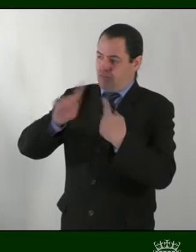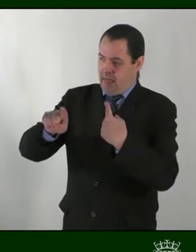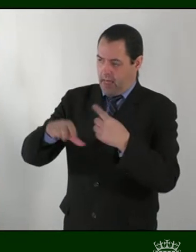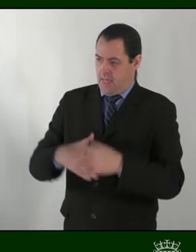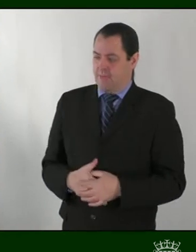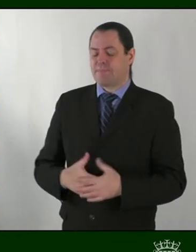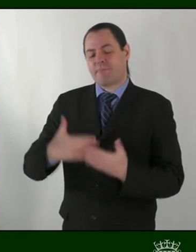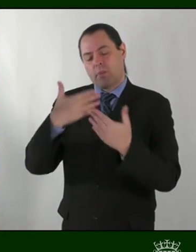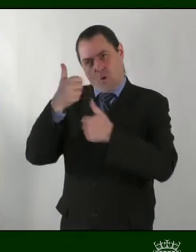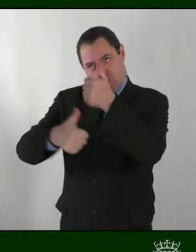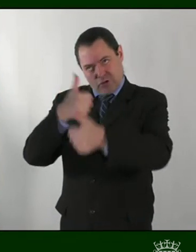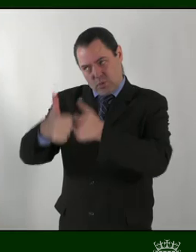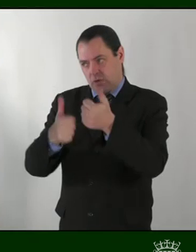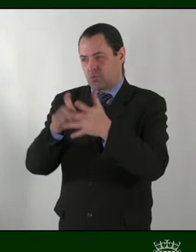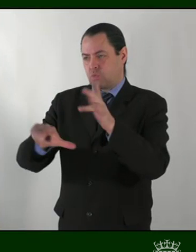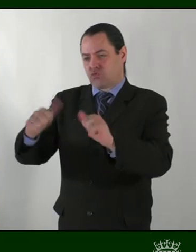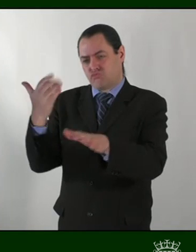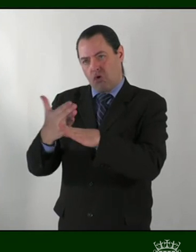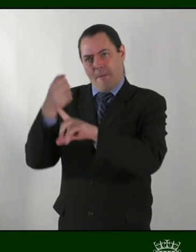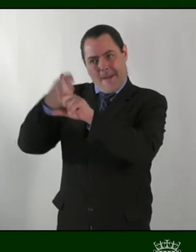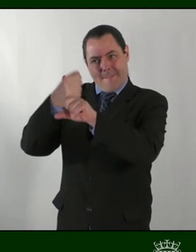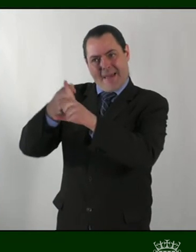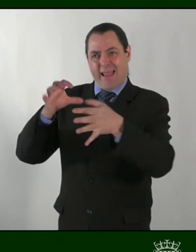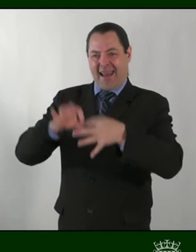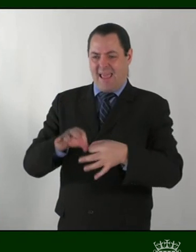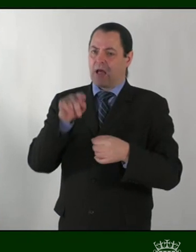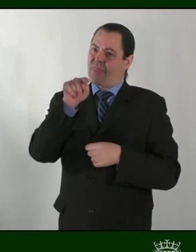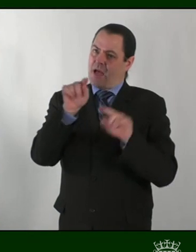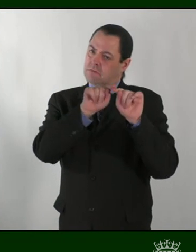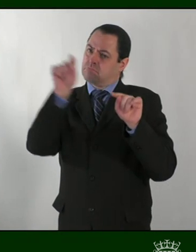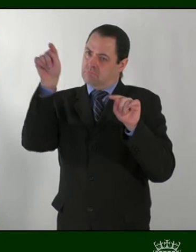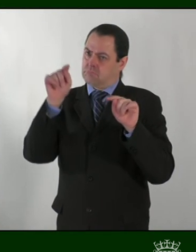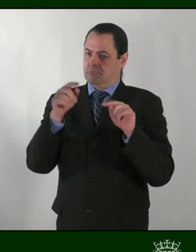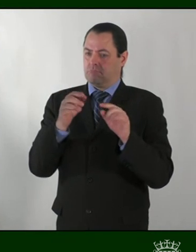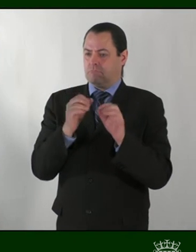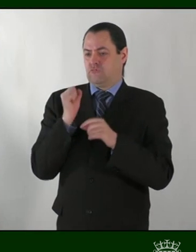I congratulate my honourable Friend on his campaign for the restoration of the Burscough curves.